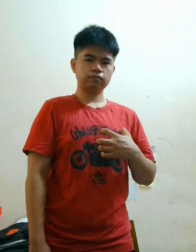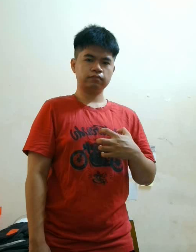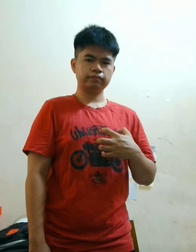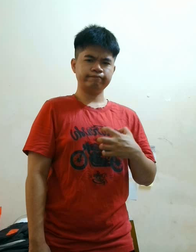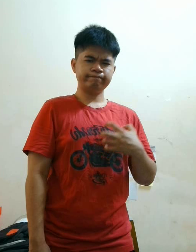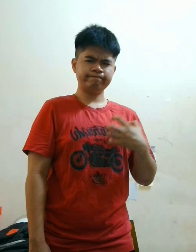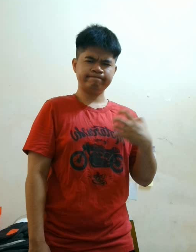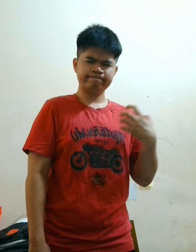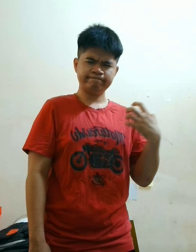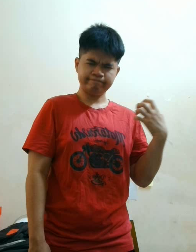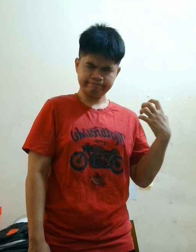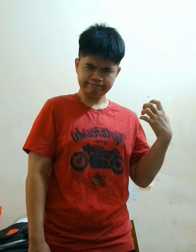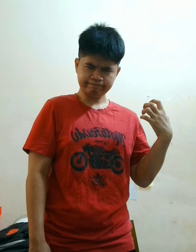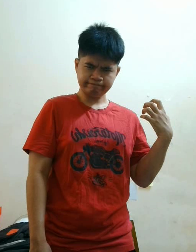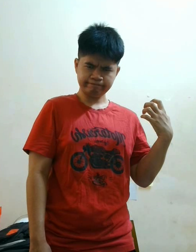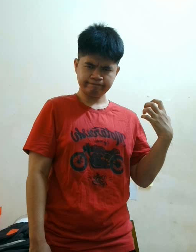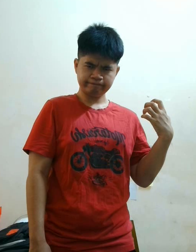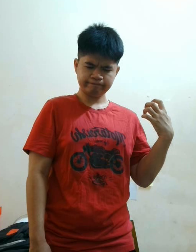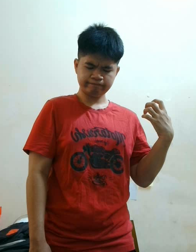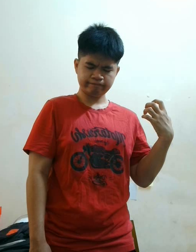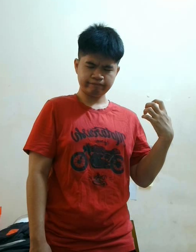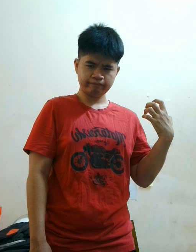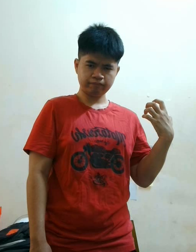tuc gian